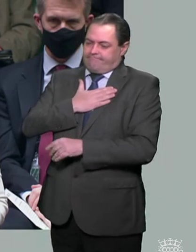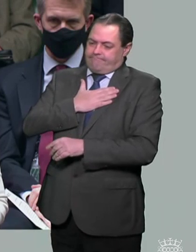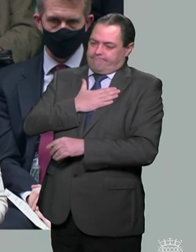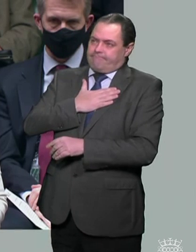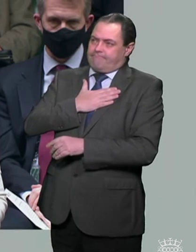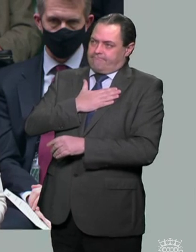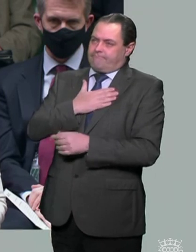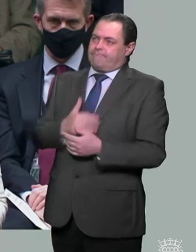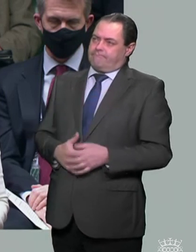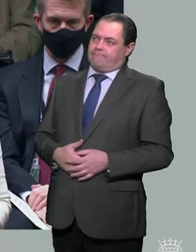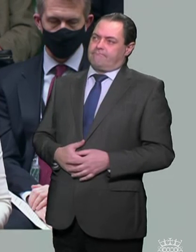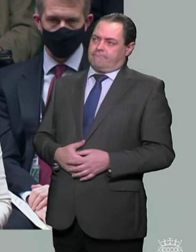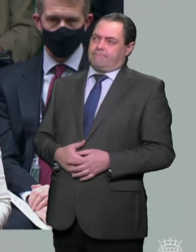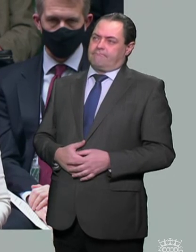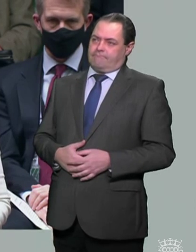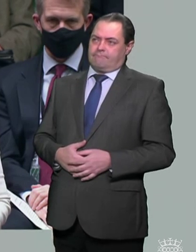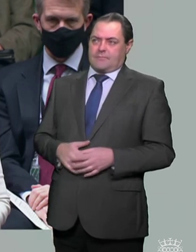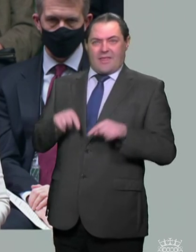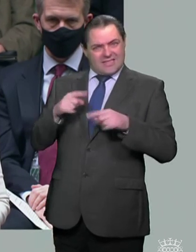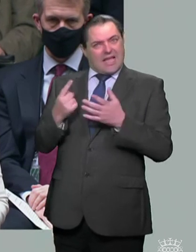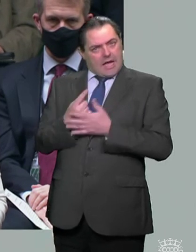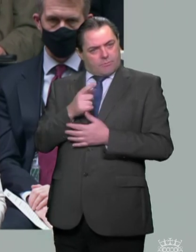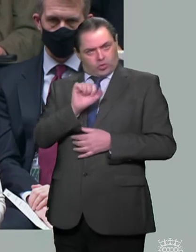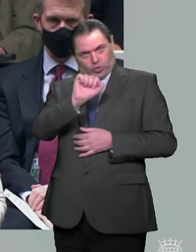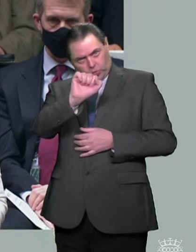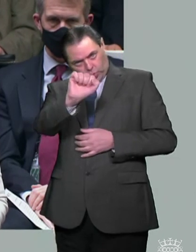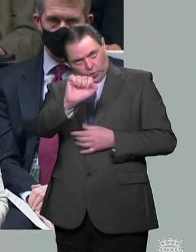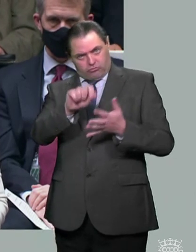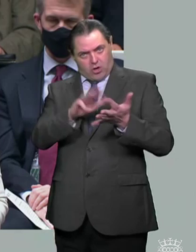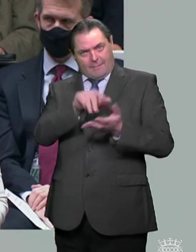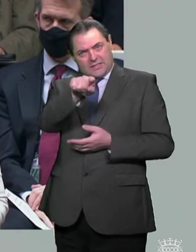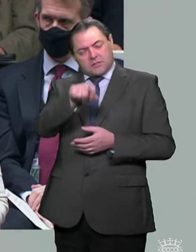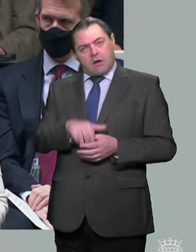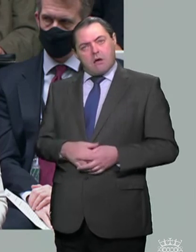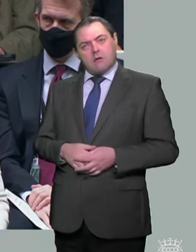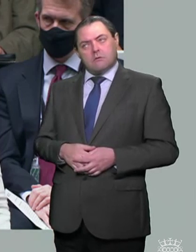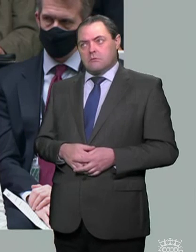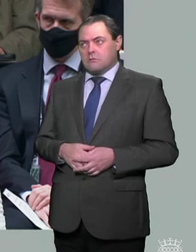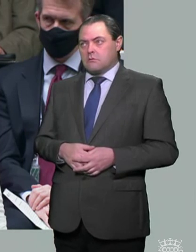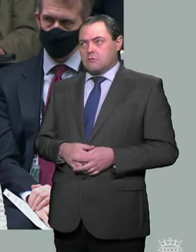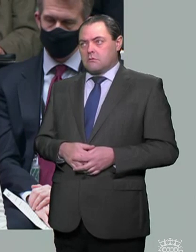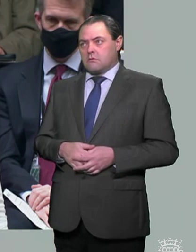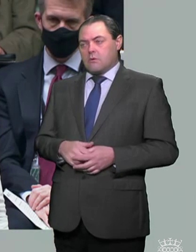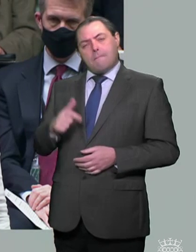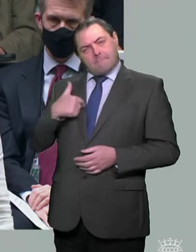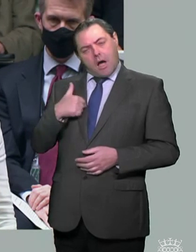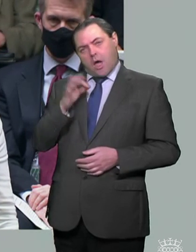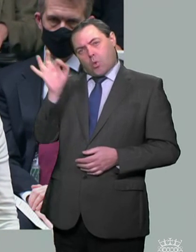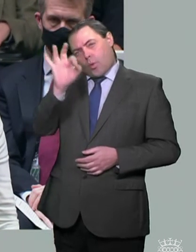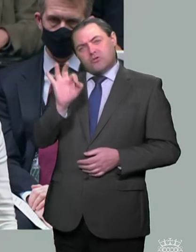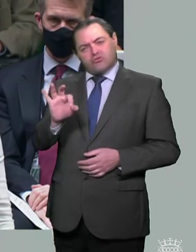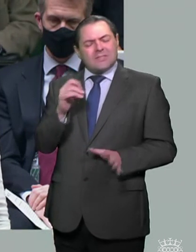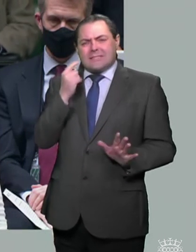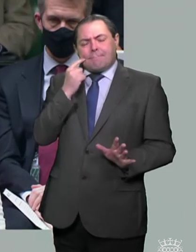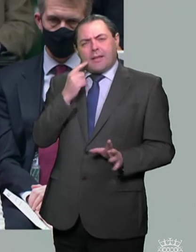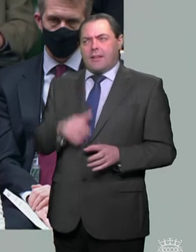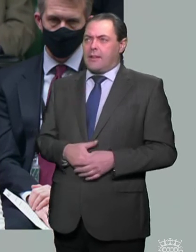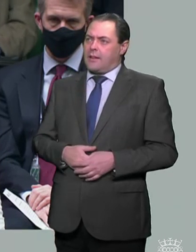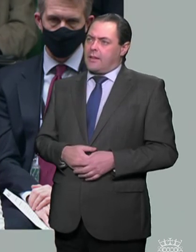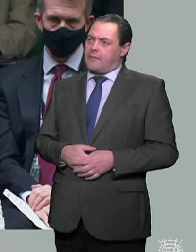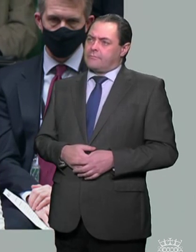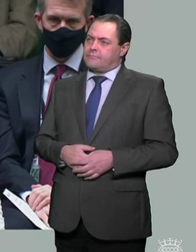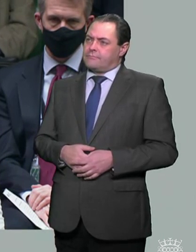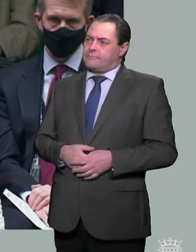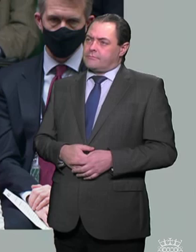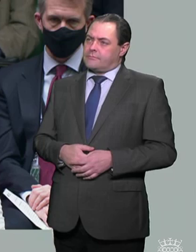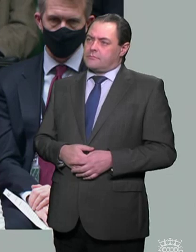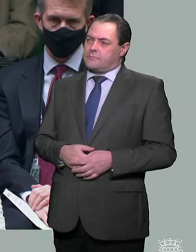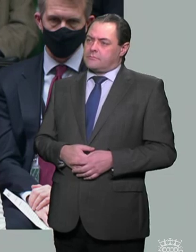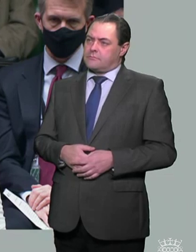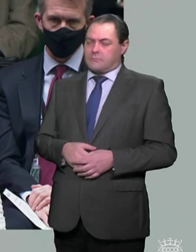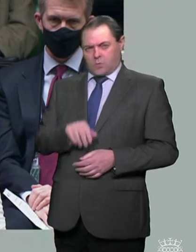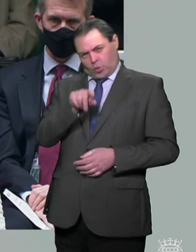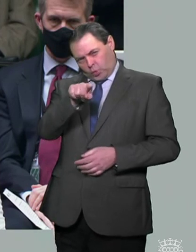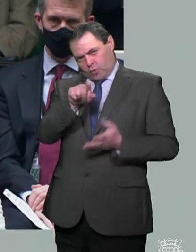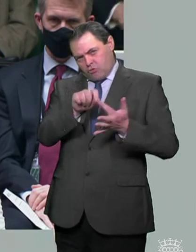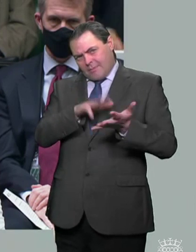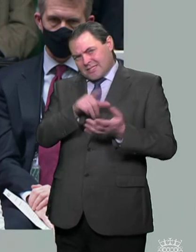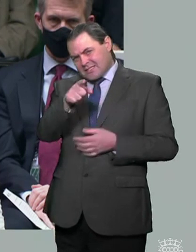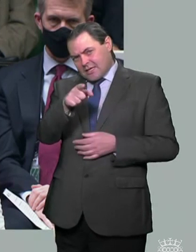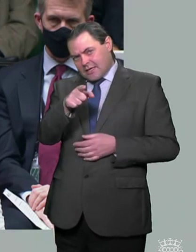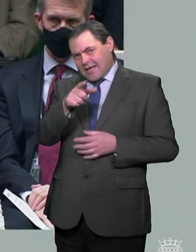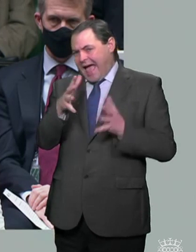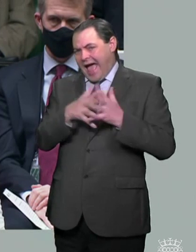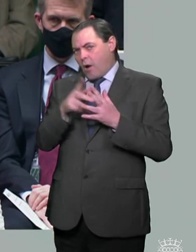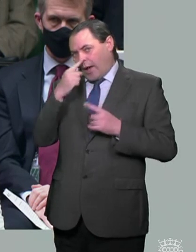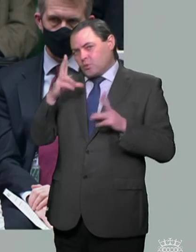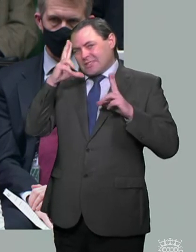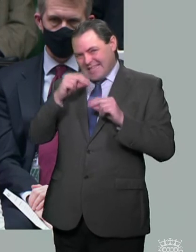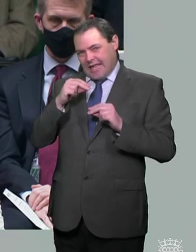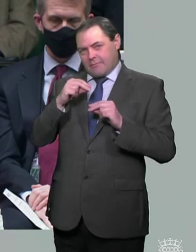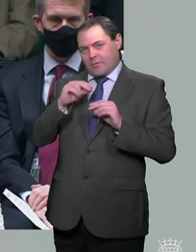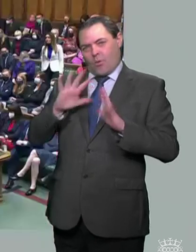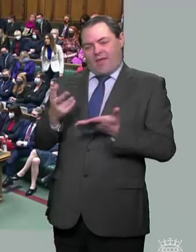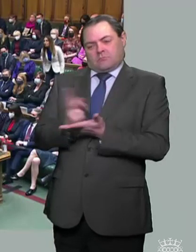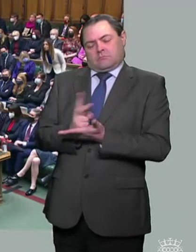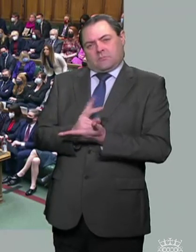This happened on the Prime Minister’s watch, so my question is very simple: how does the Prime Minister sleep at night?